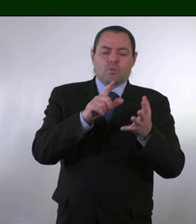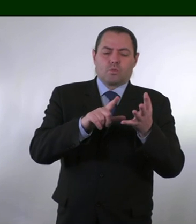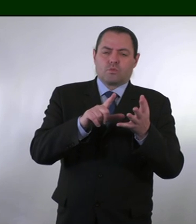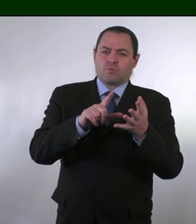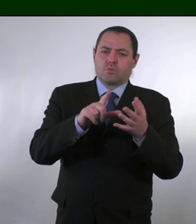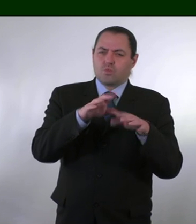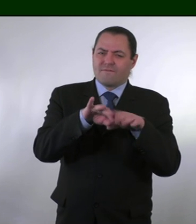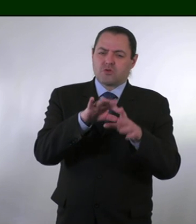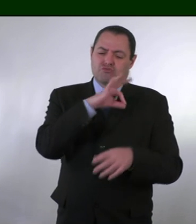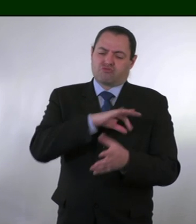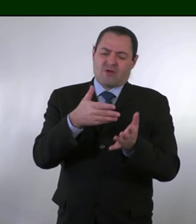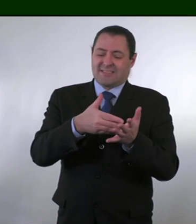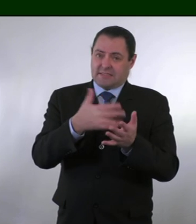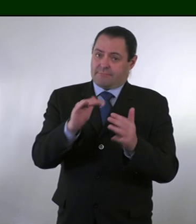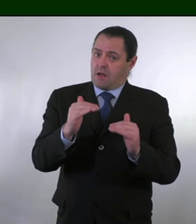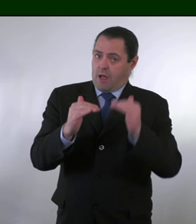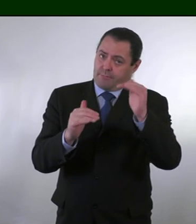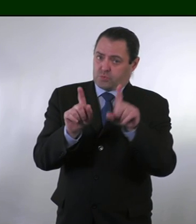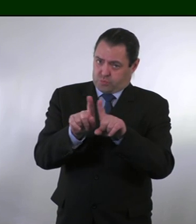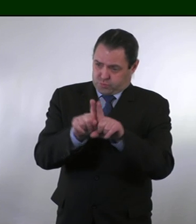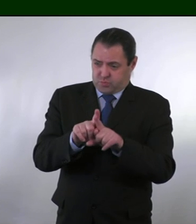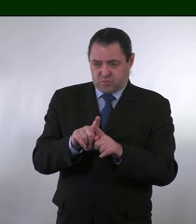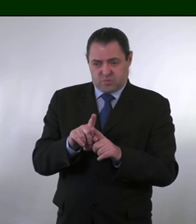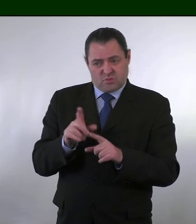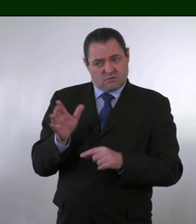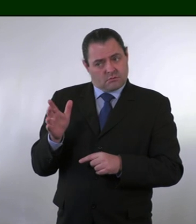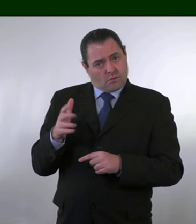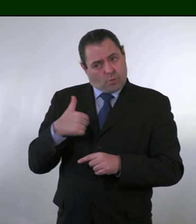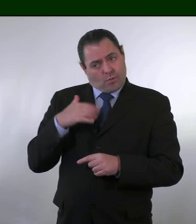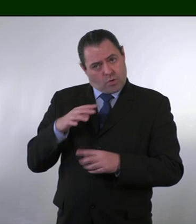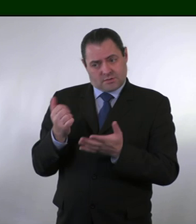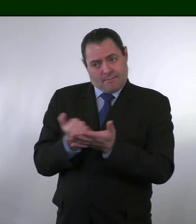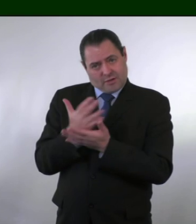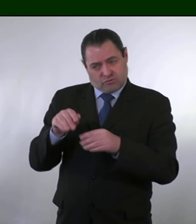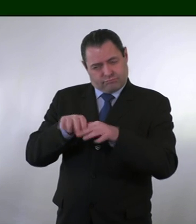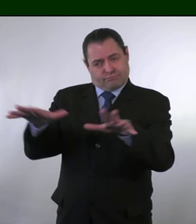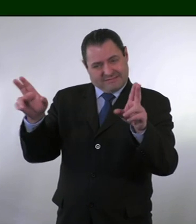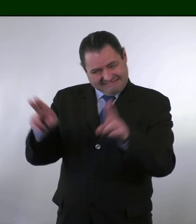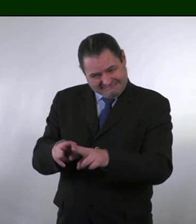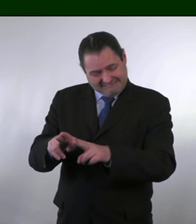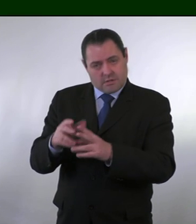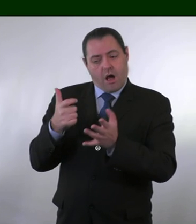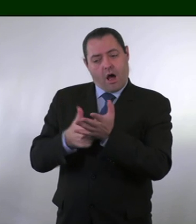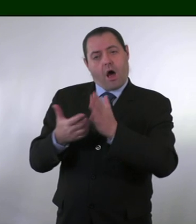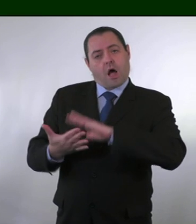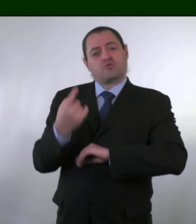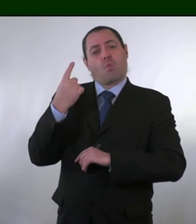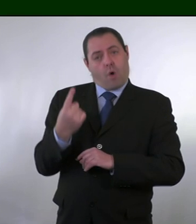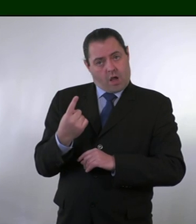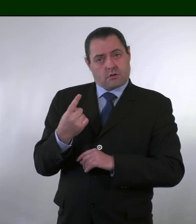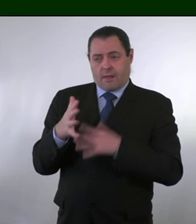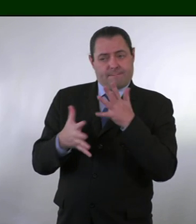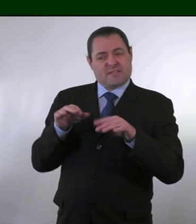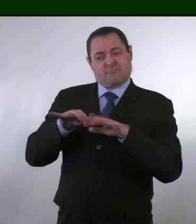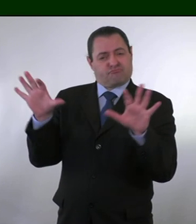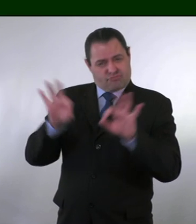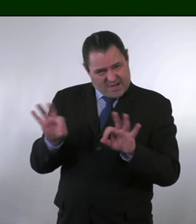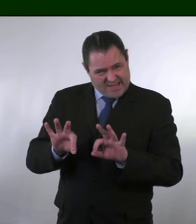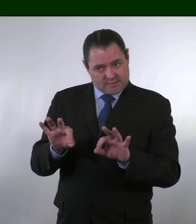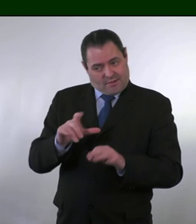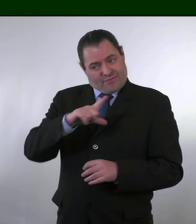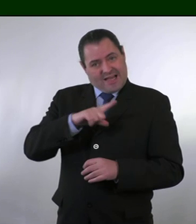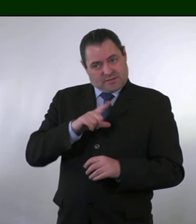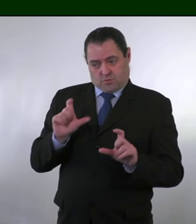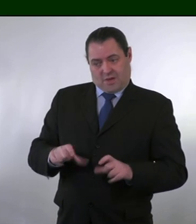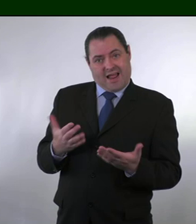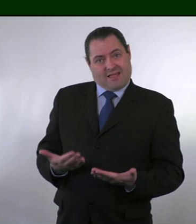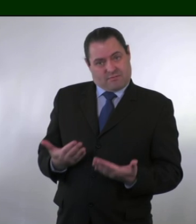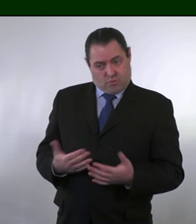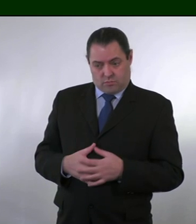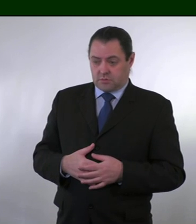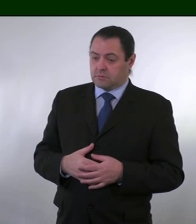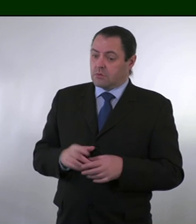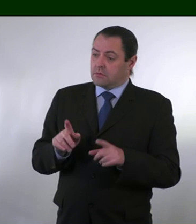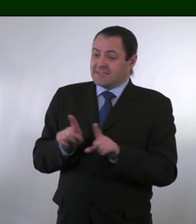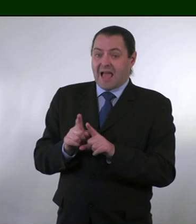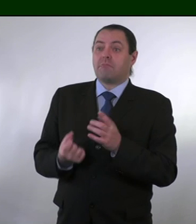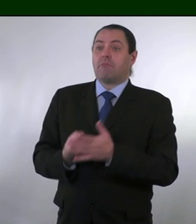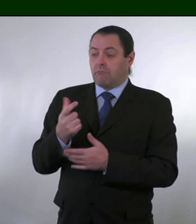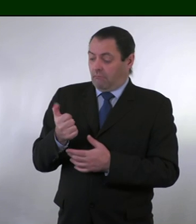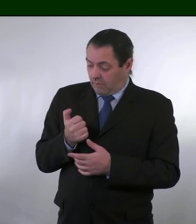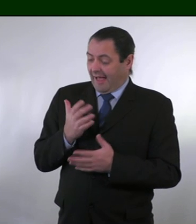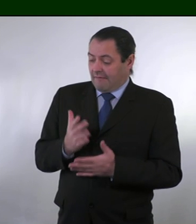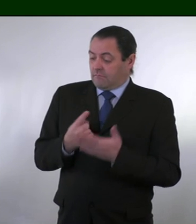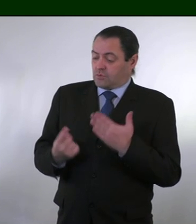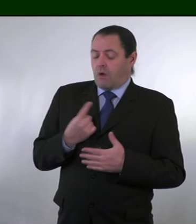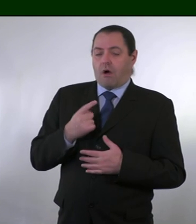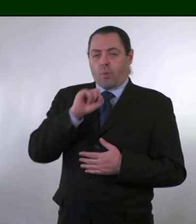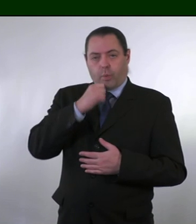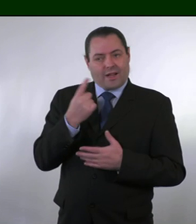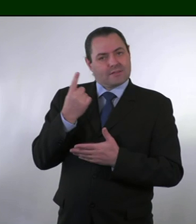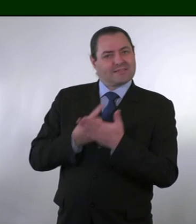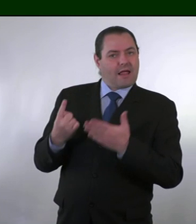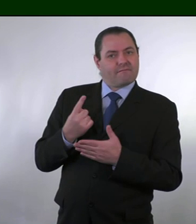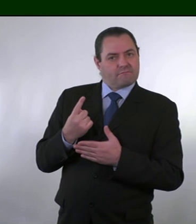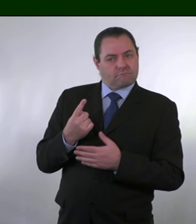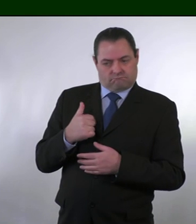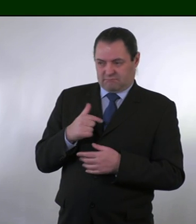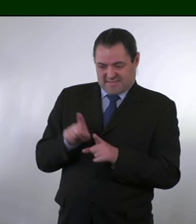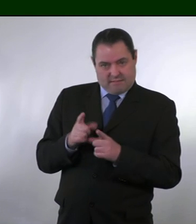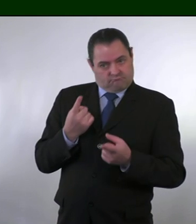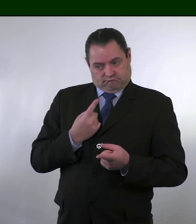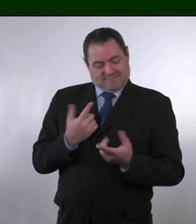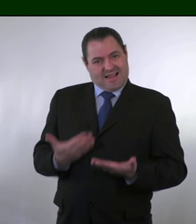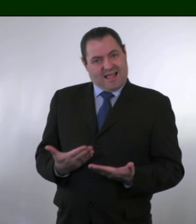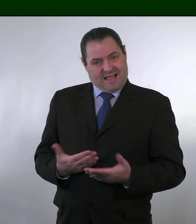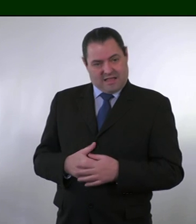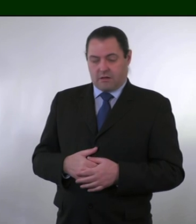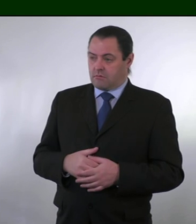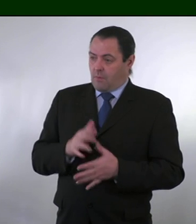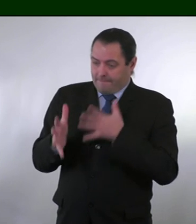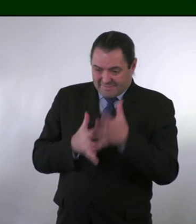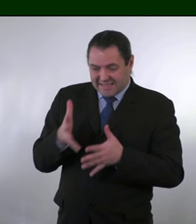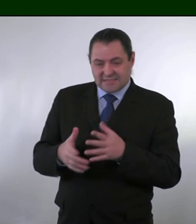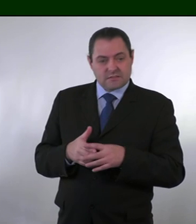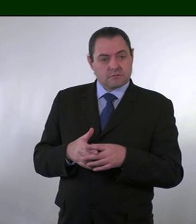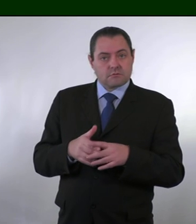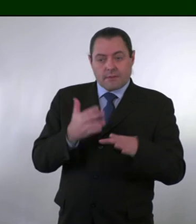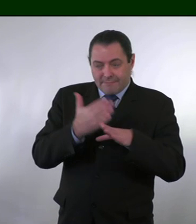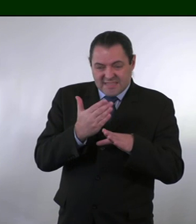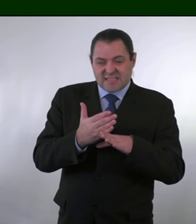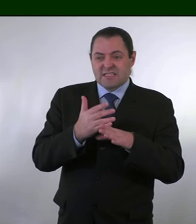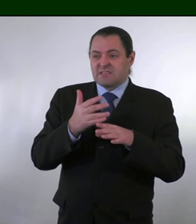What we want to do is to get the virus under control, get the R down below 1, which is the purpose of these current measures, encourage people to self-isolate in the way that I am, and thereby stop the disease from spreading so that the firms, professions and businesses that the right hon.